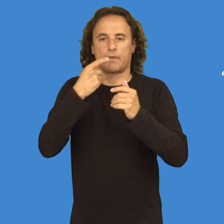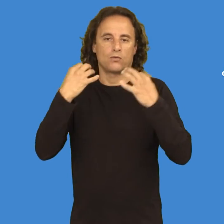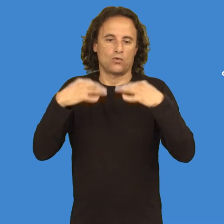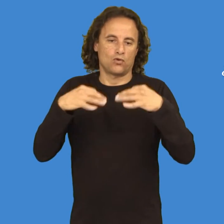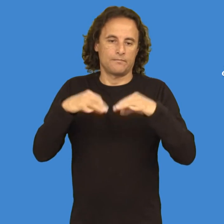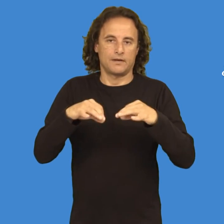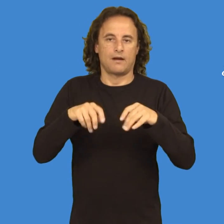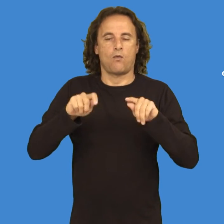normal